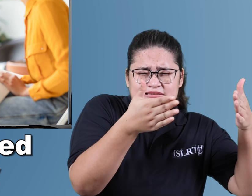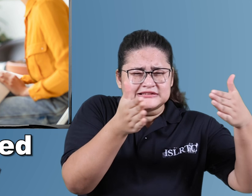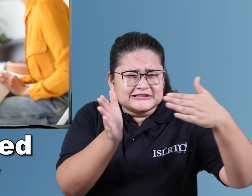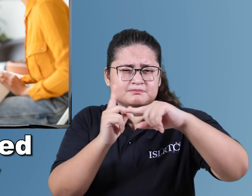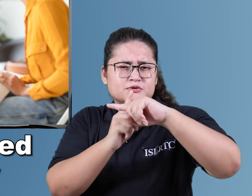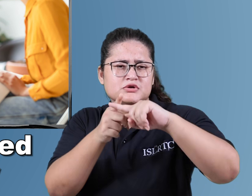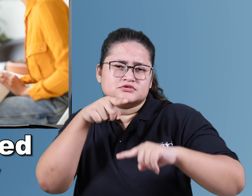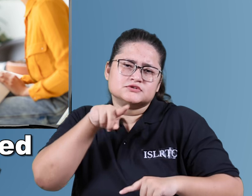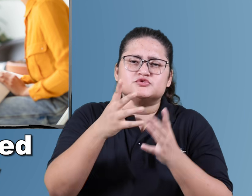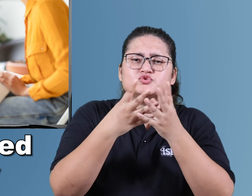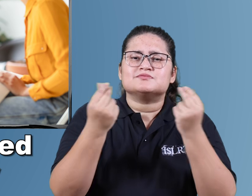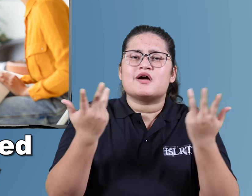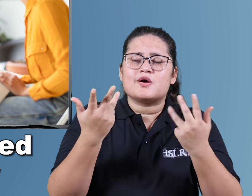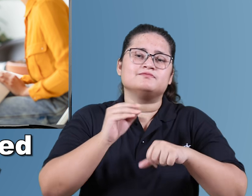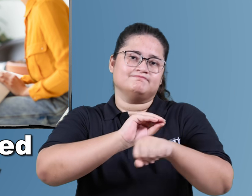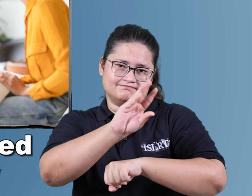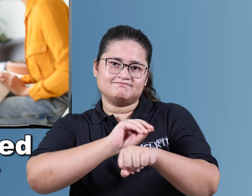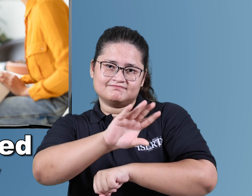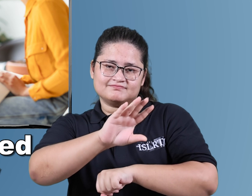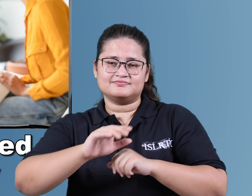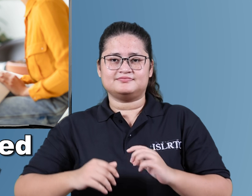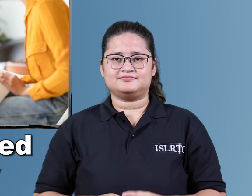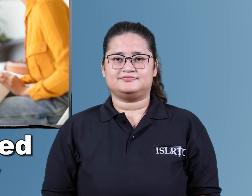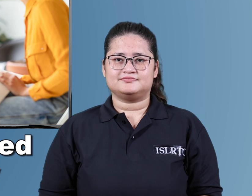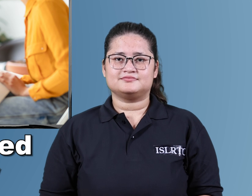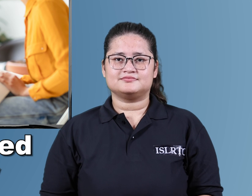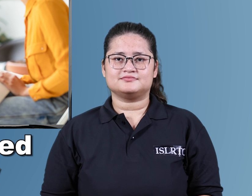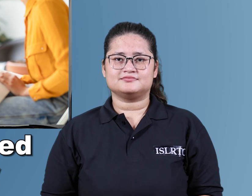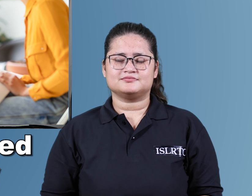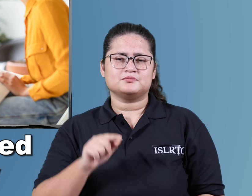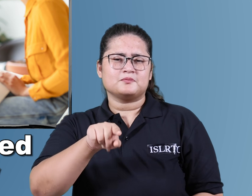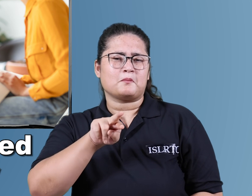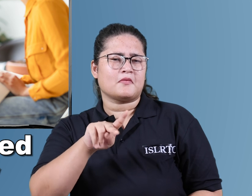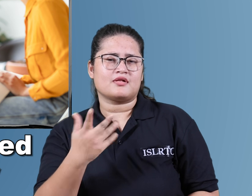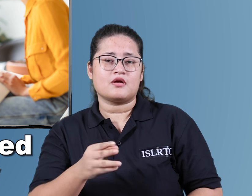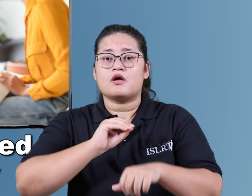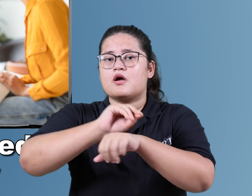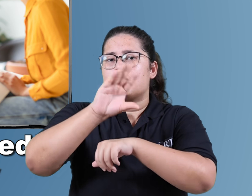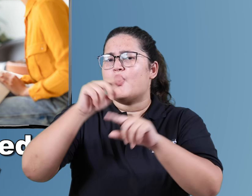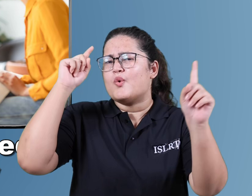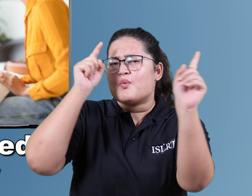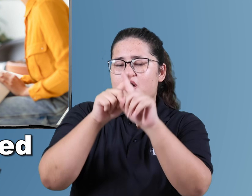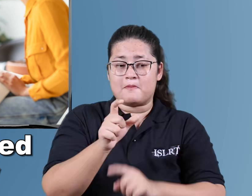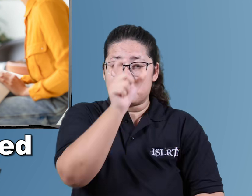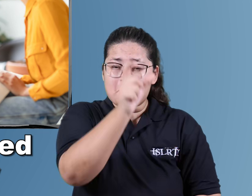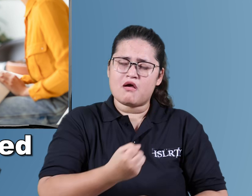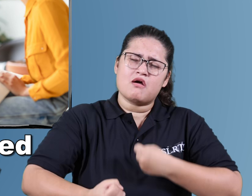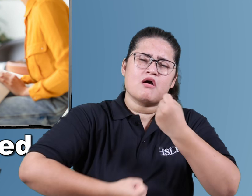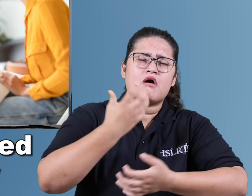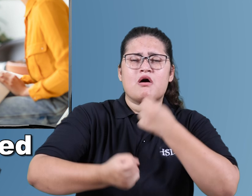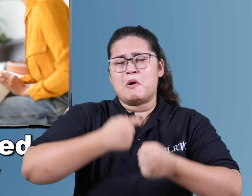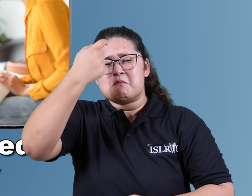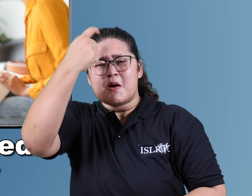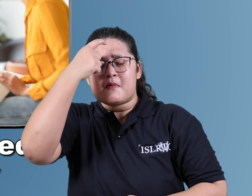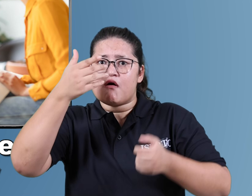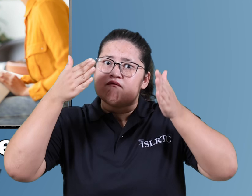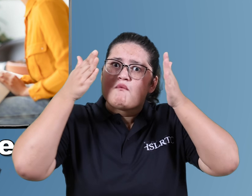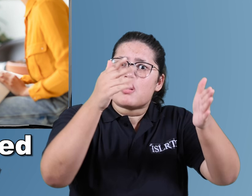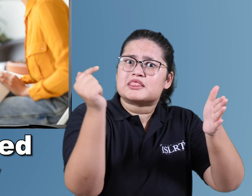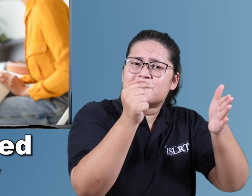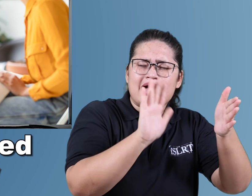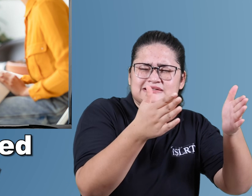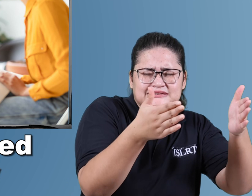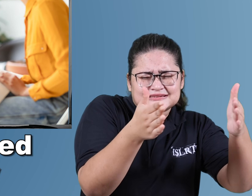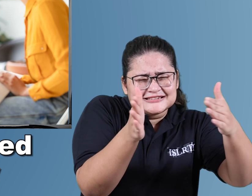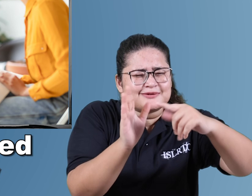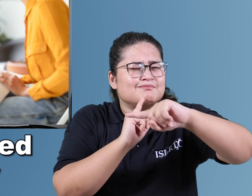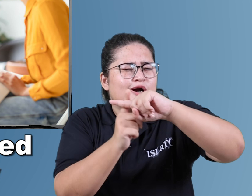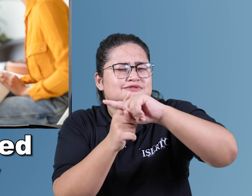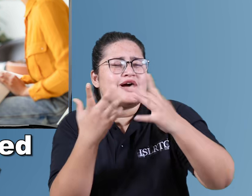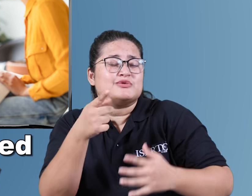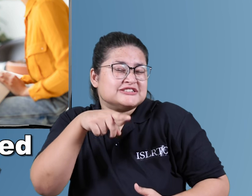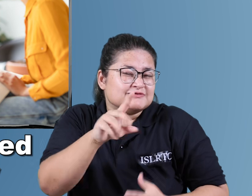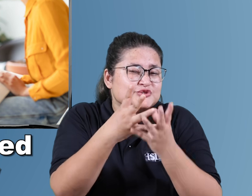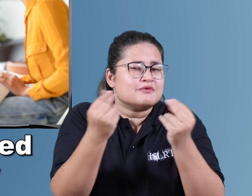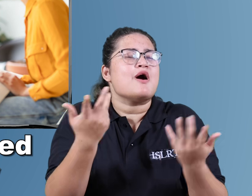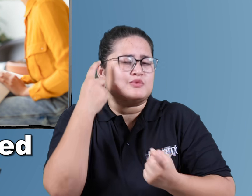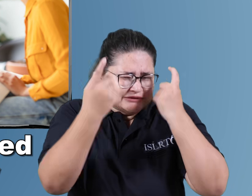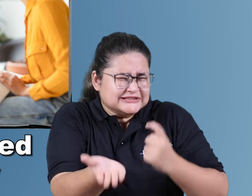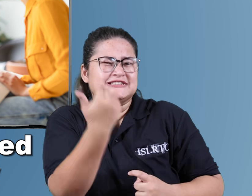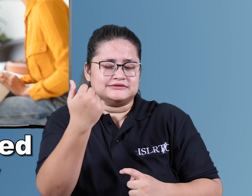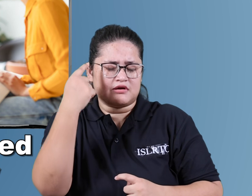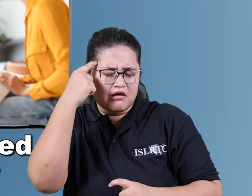Solution Focused Brief Therapy (SFBT) A therapy that focuses on finding solutions instead of just discussing the problems.